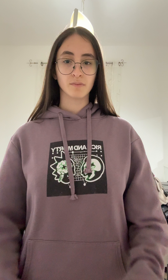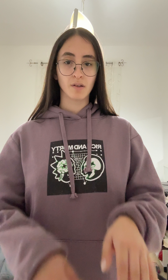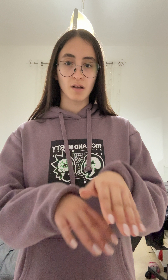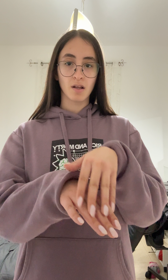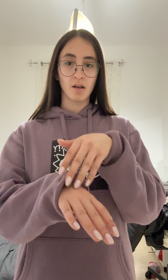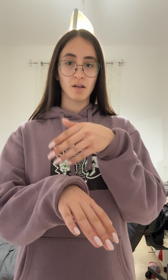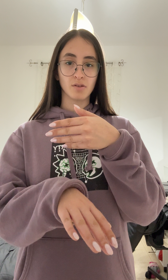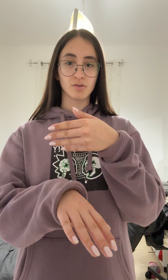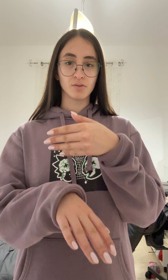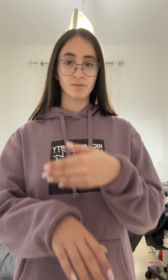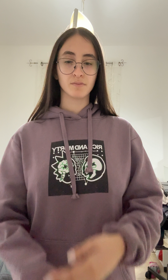להרגיש